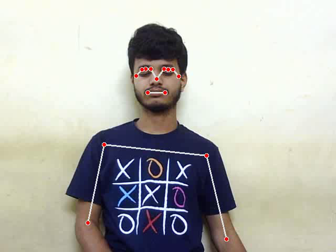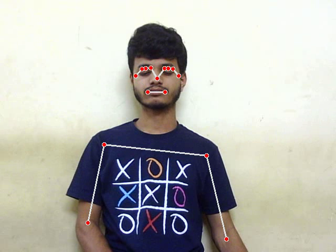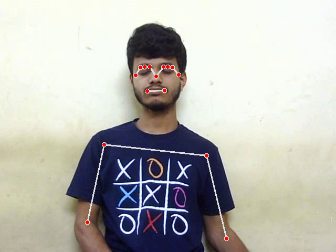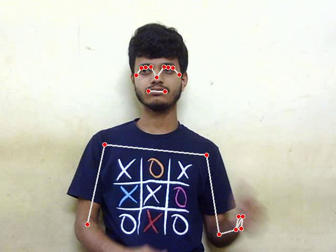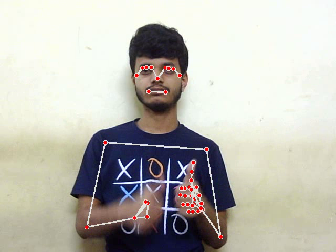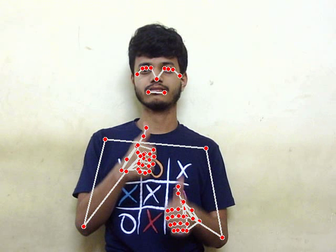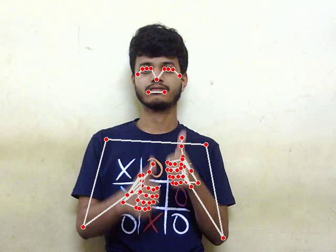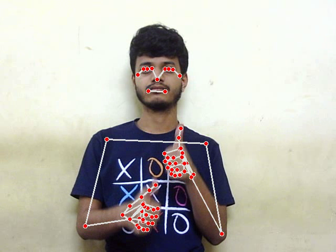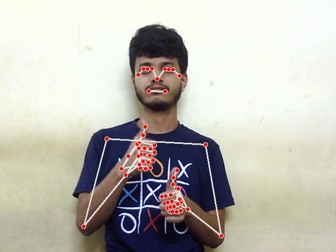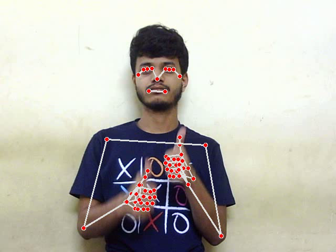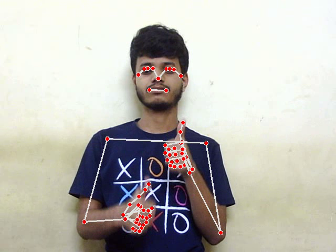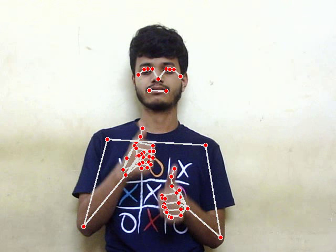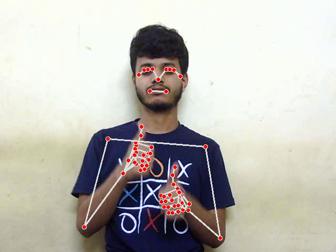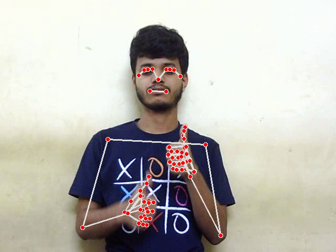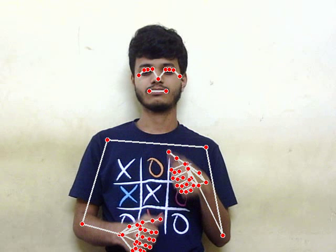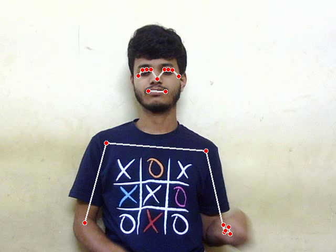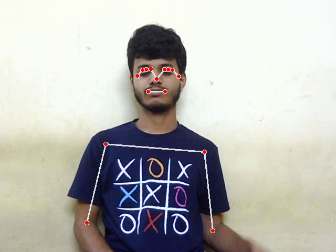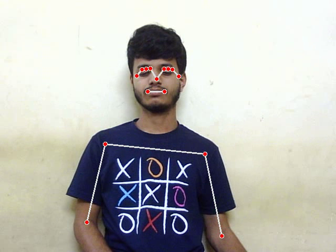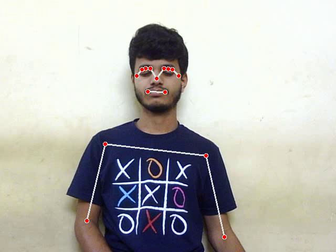which